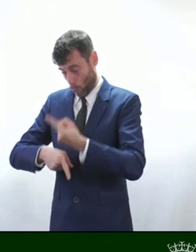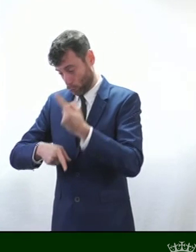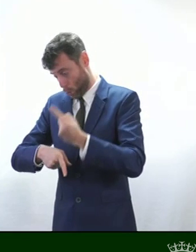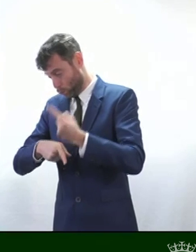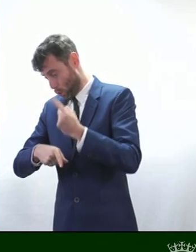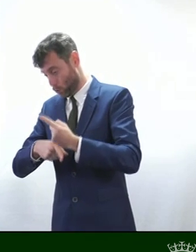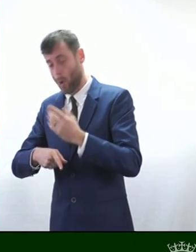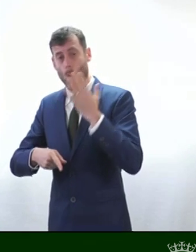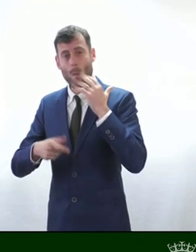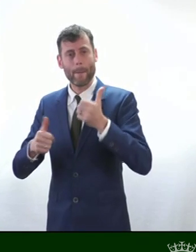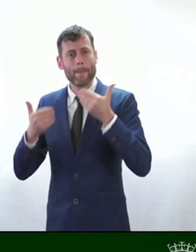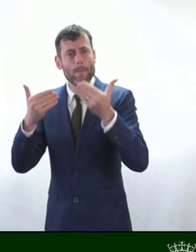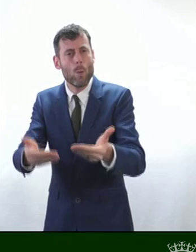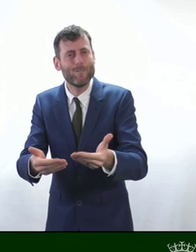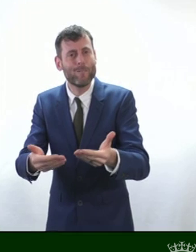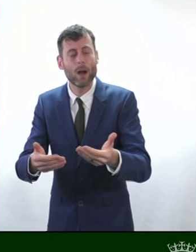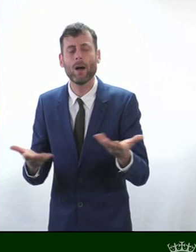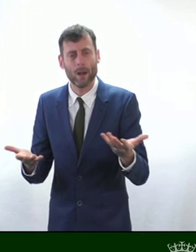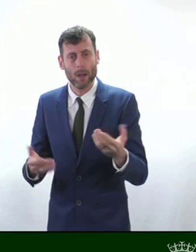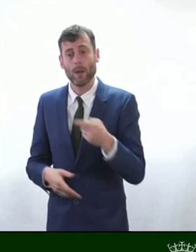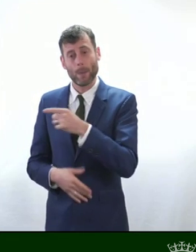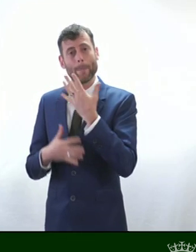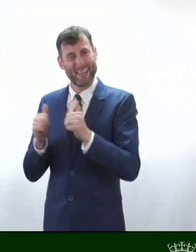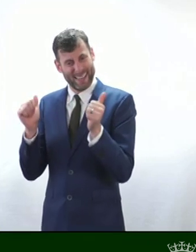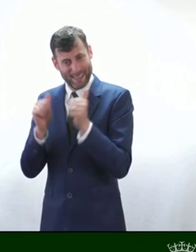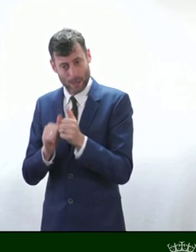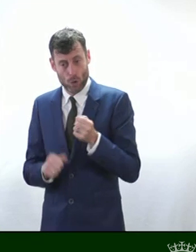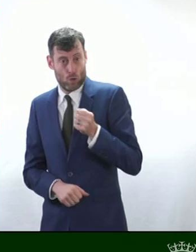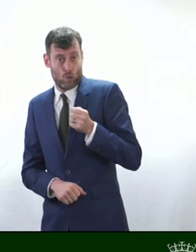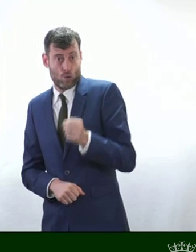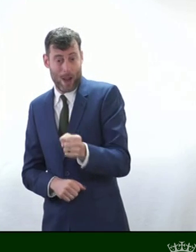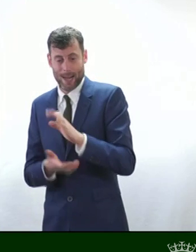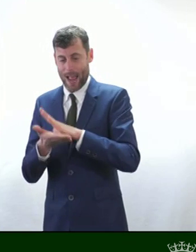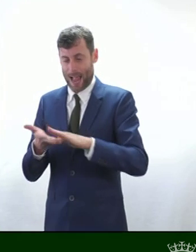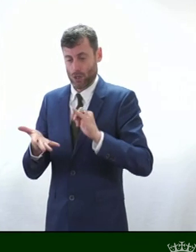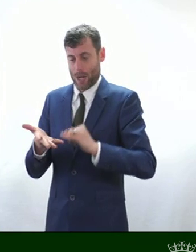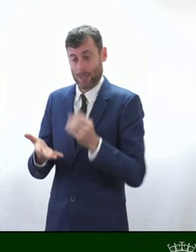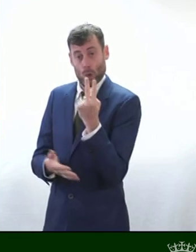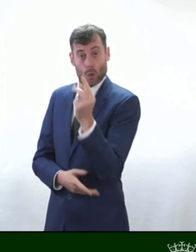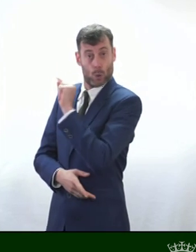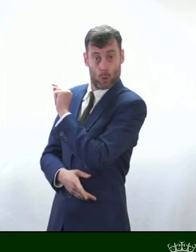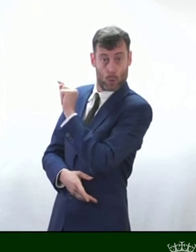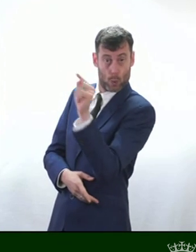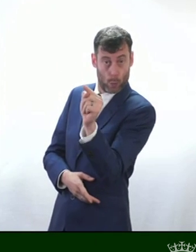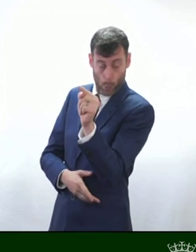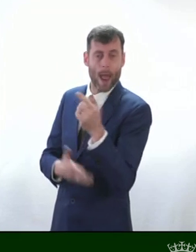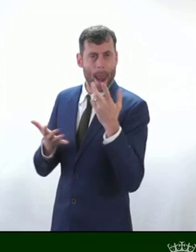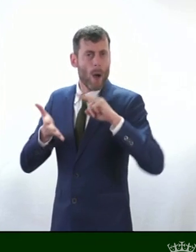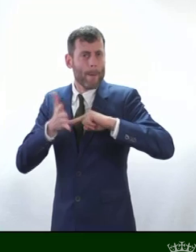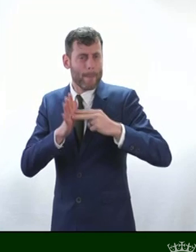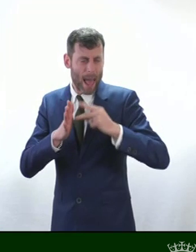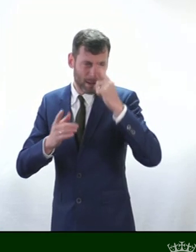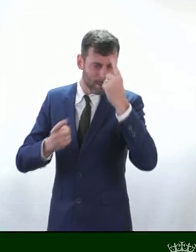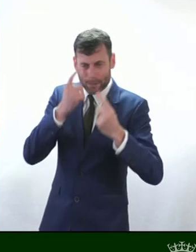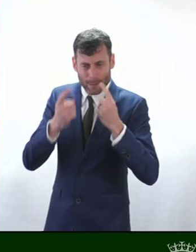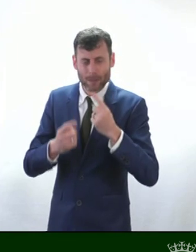We have had the positive decision to proceed with it. As the plans for the eastern leg of HS2, phase 2b, are developed, will my right hon.